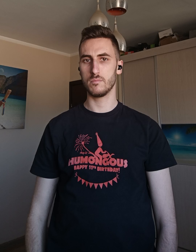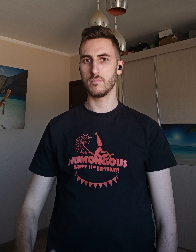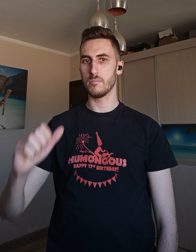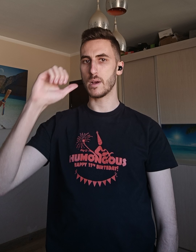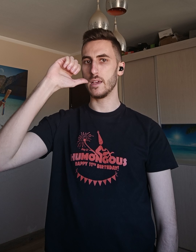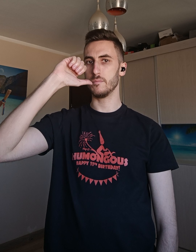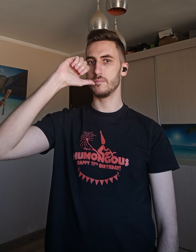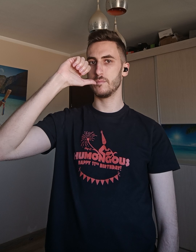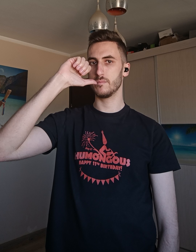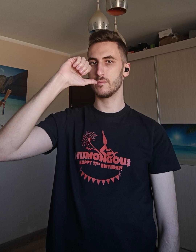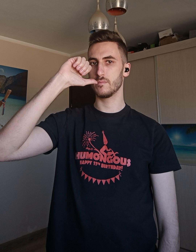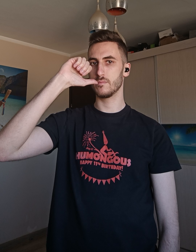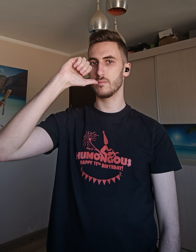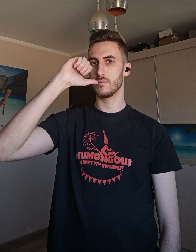מים